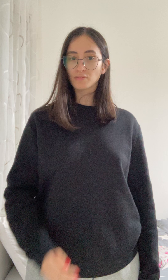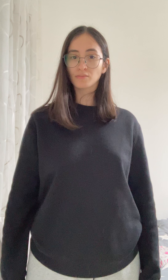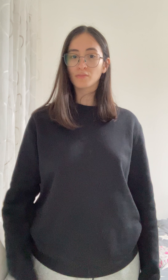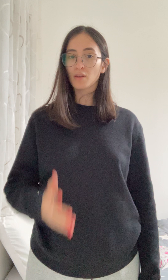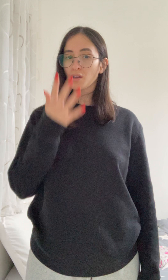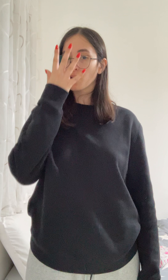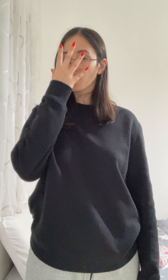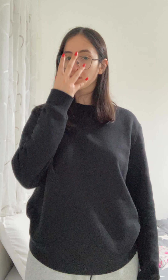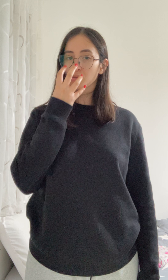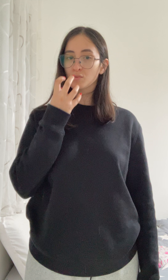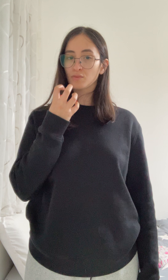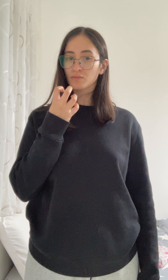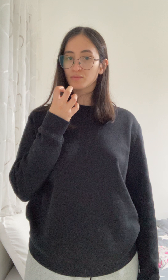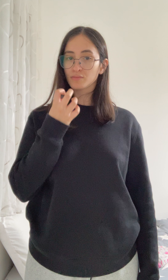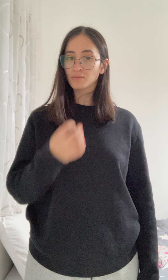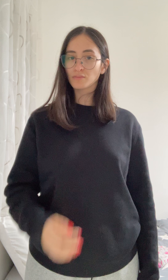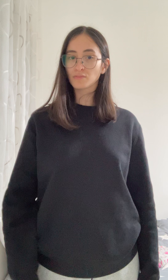עצוב